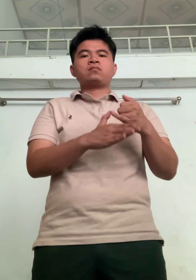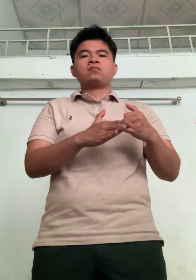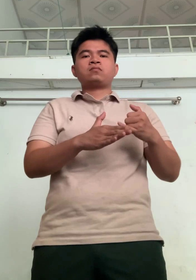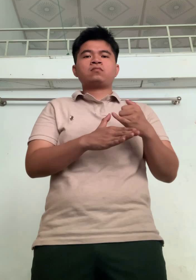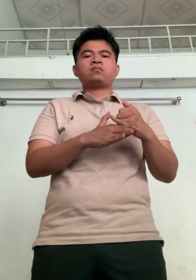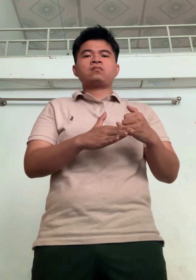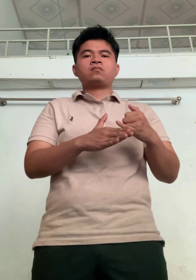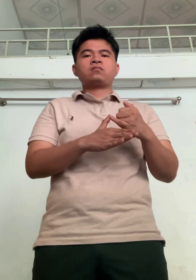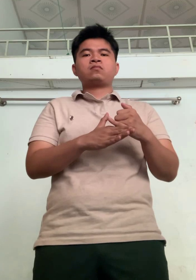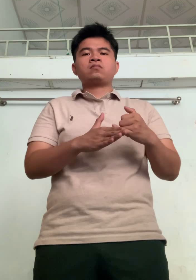cuoi thang